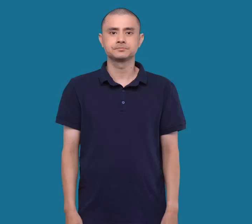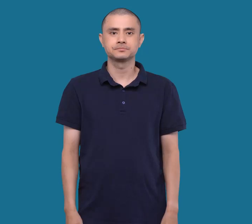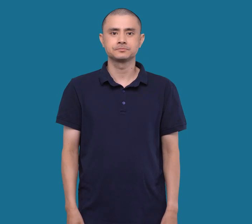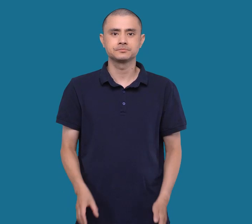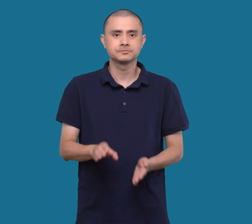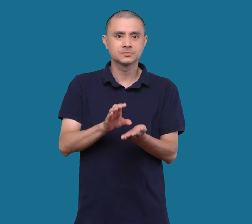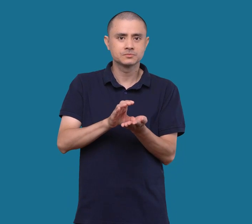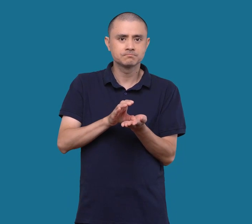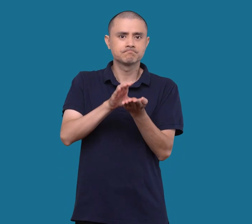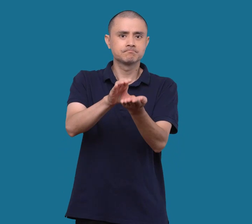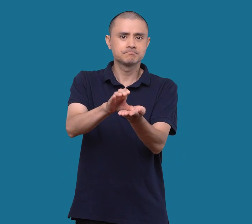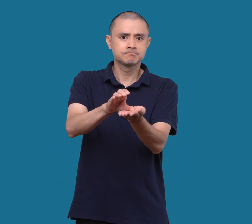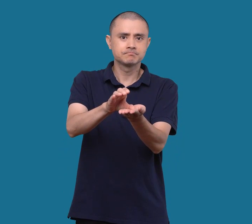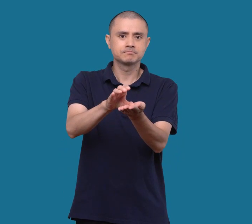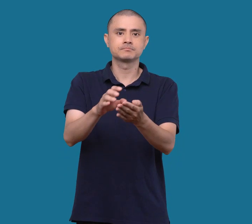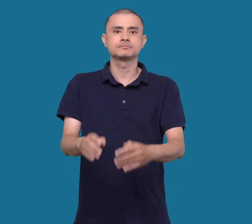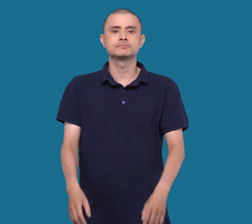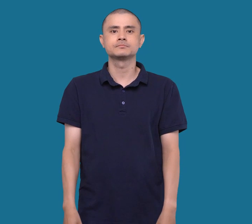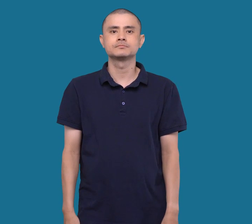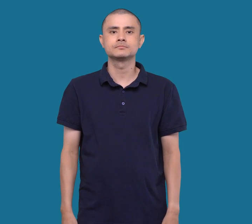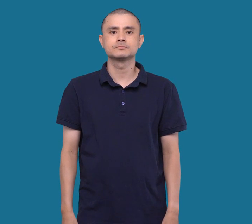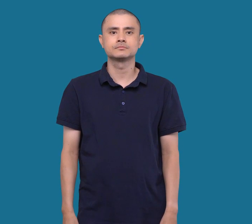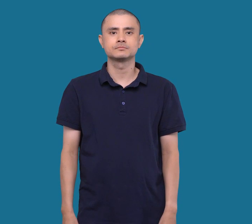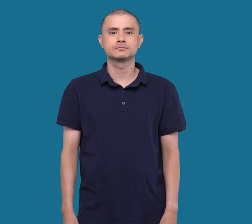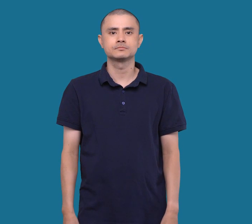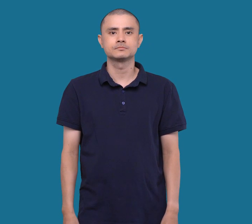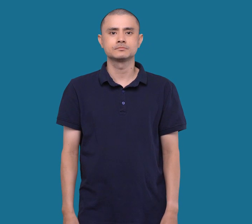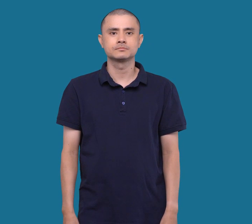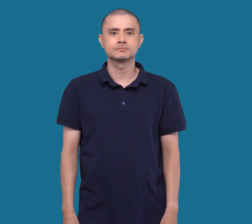cung cấp